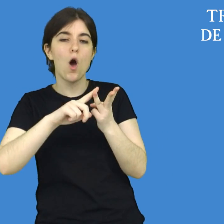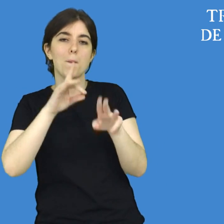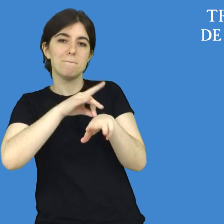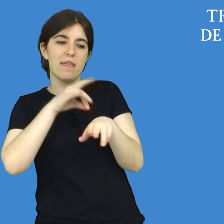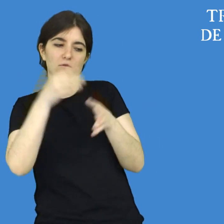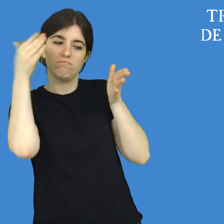enfermo